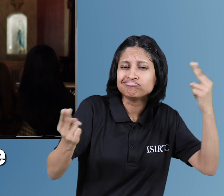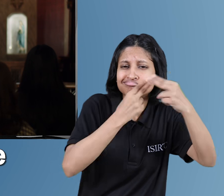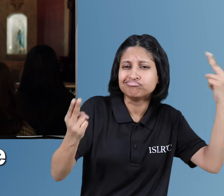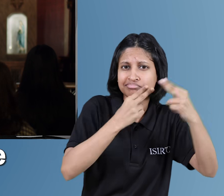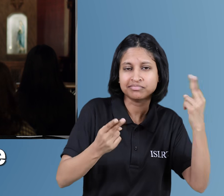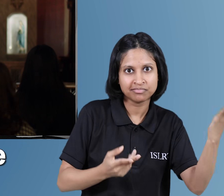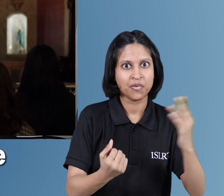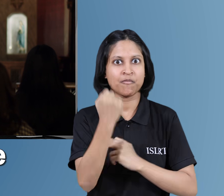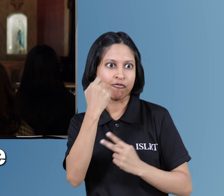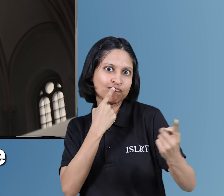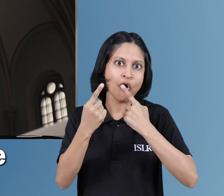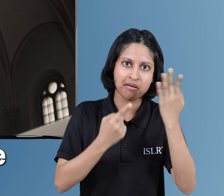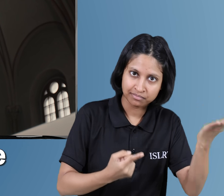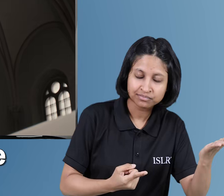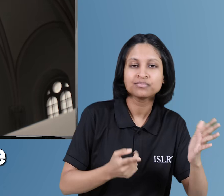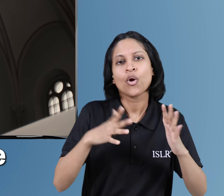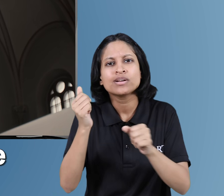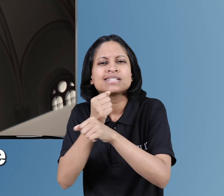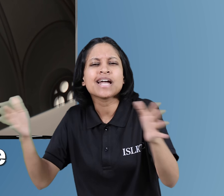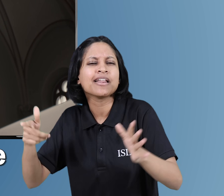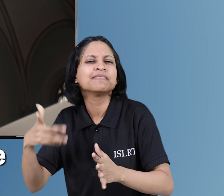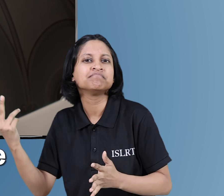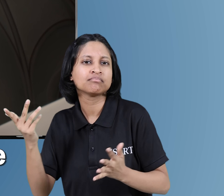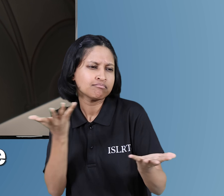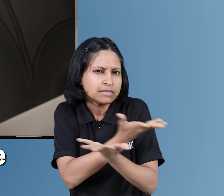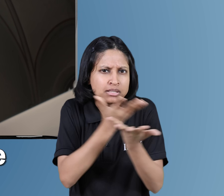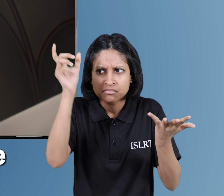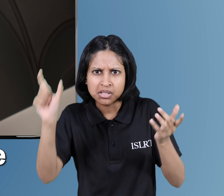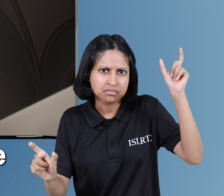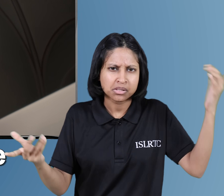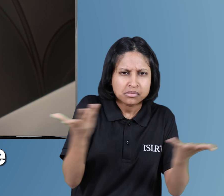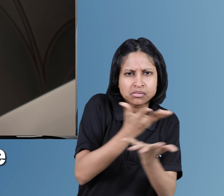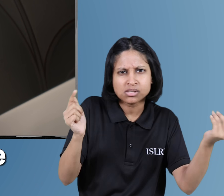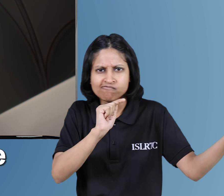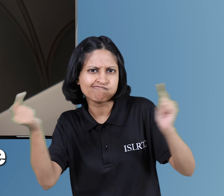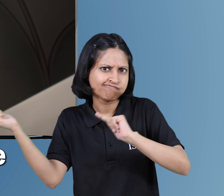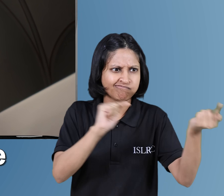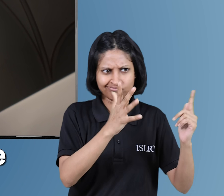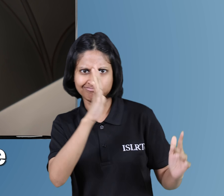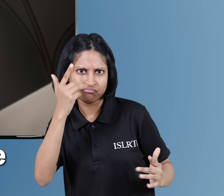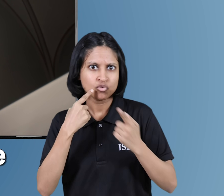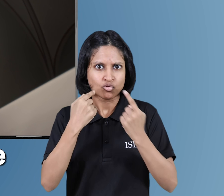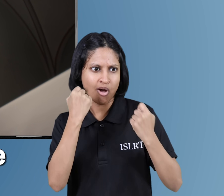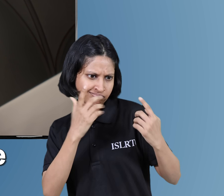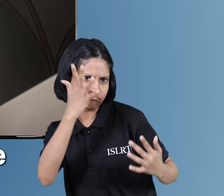such as those discussed by pastors or priests. It is commonly observed in debates.